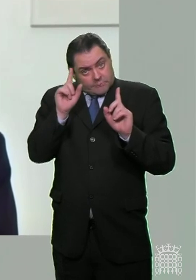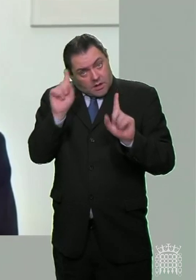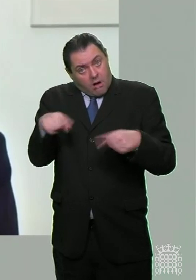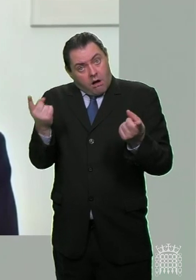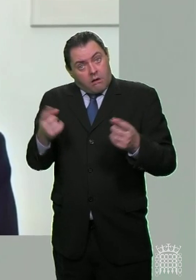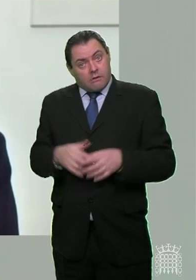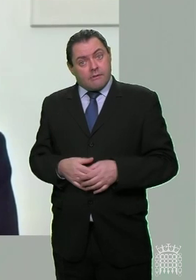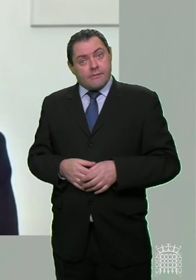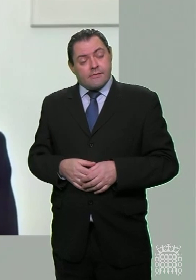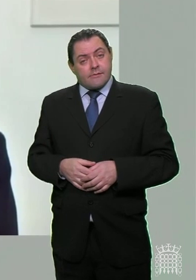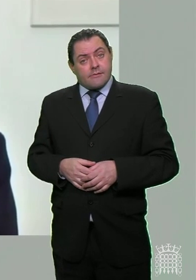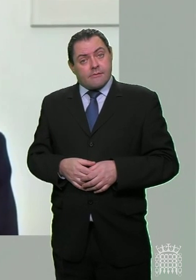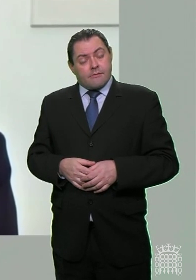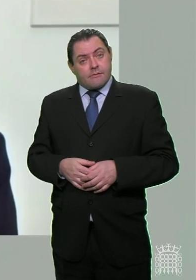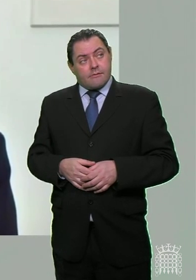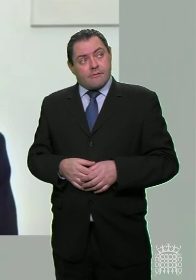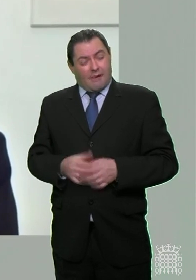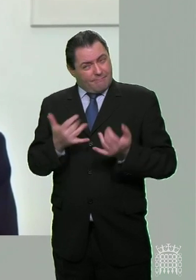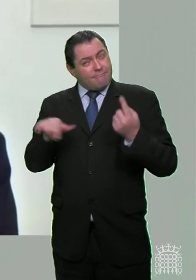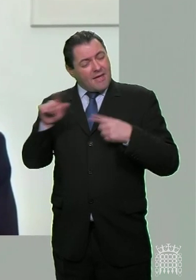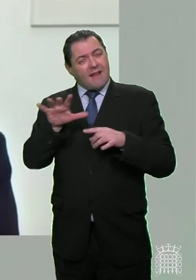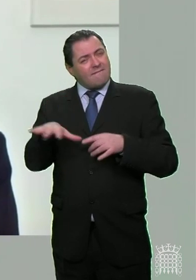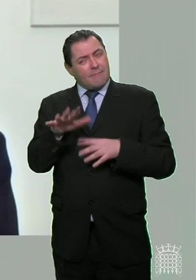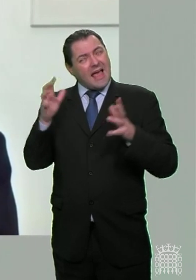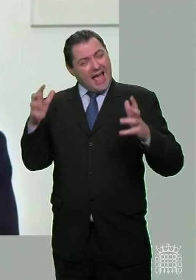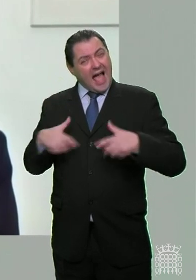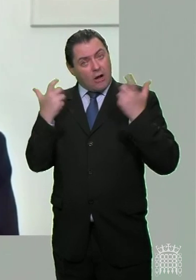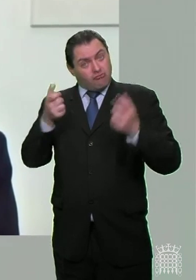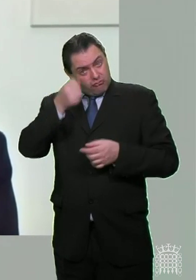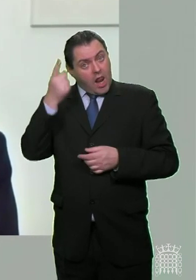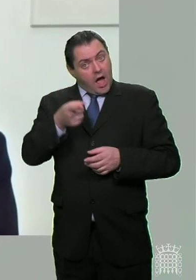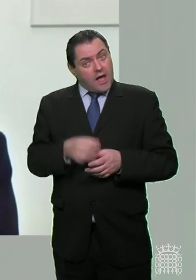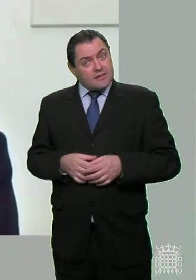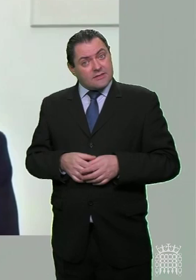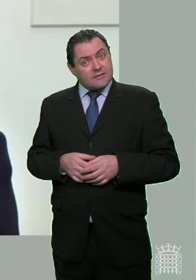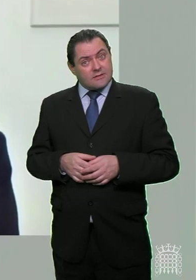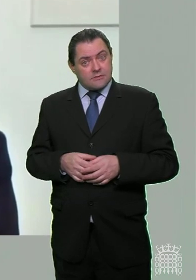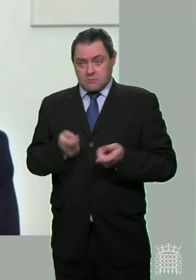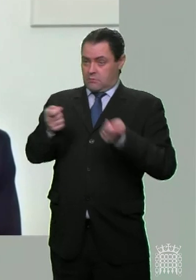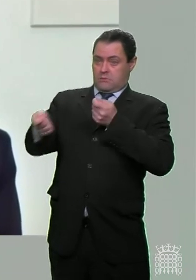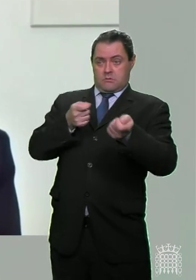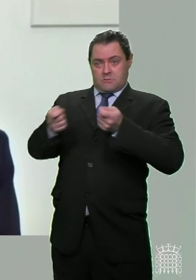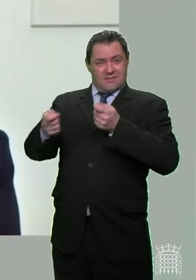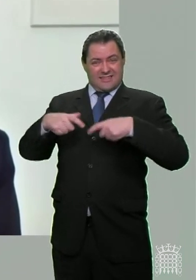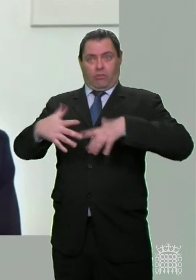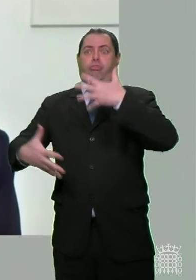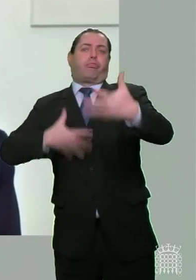Does the Prime Minister realise how angry many families are that he still has not got to grips with this?